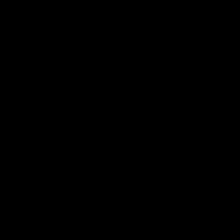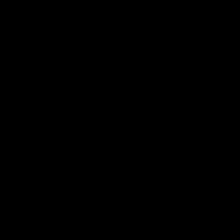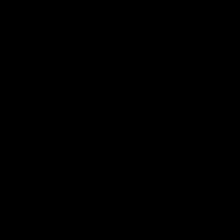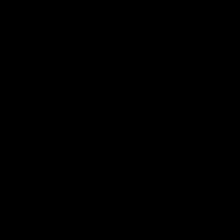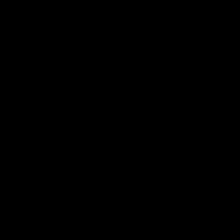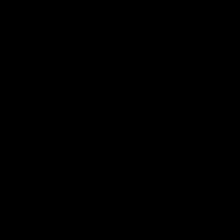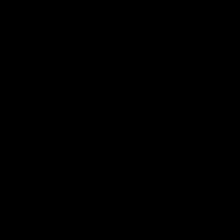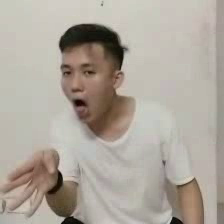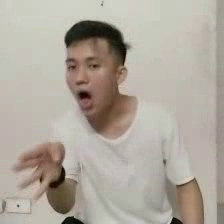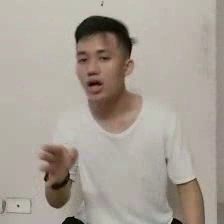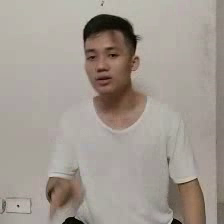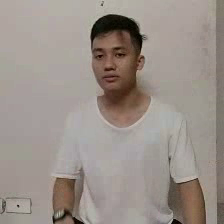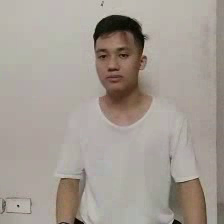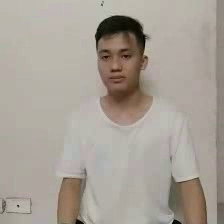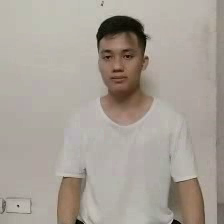Nôn ói